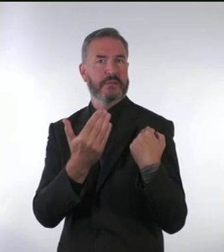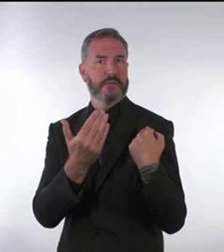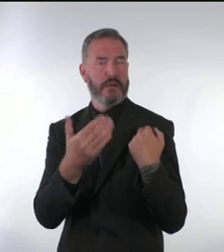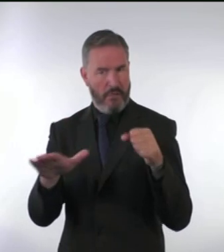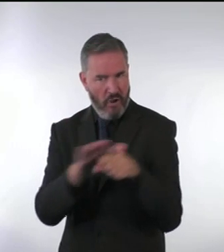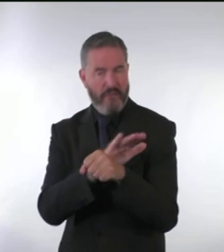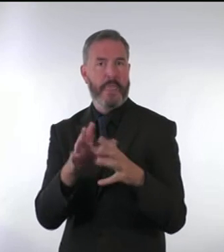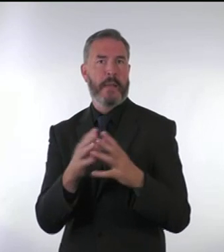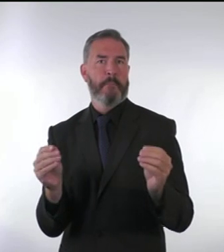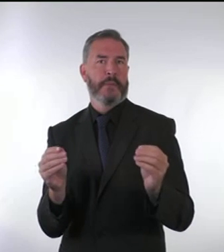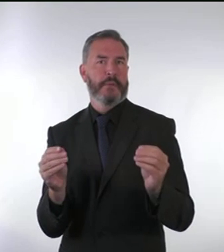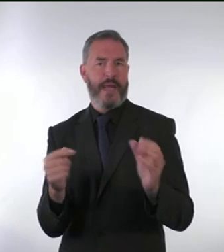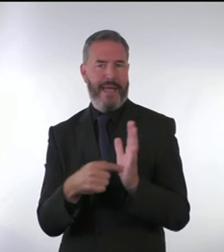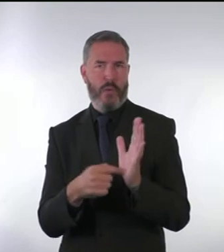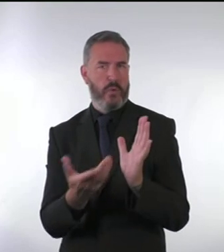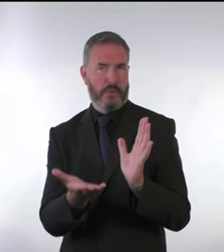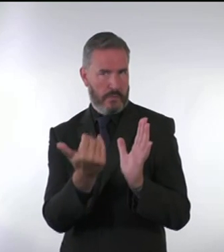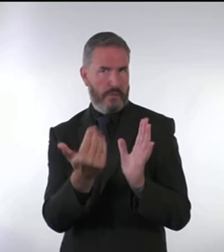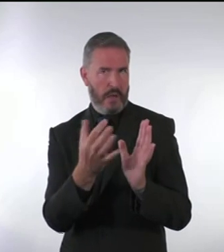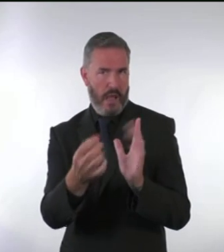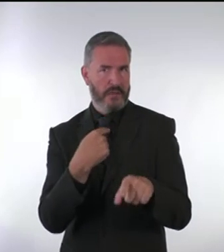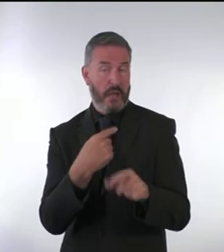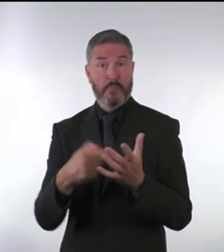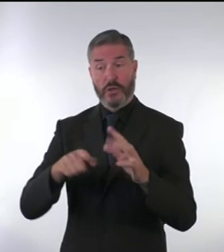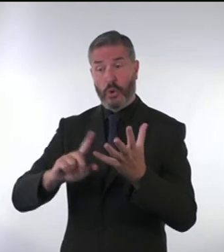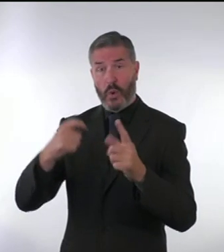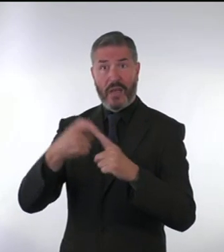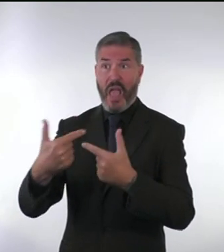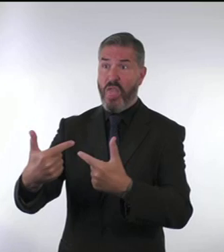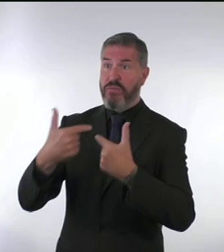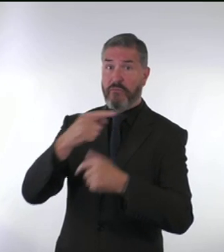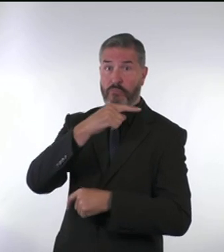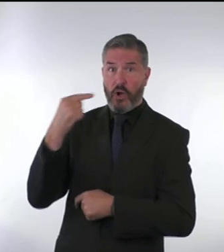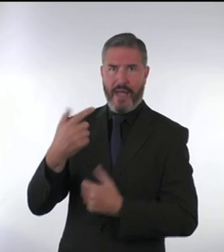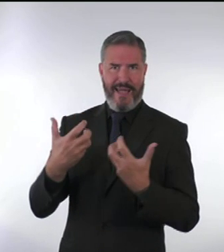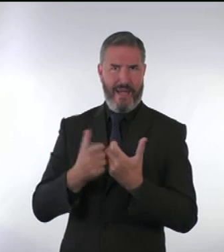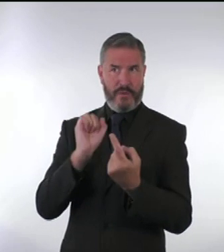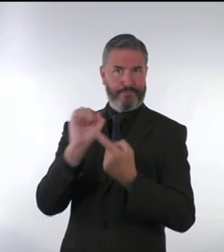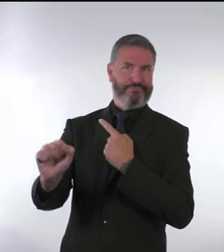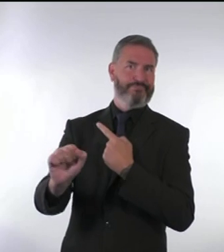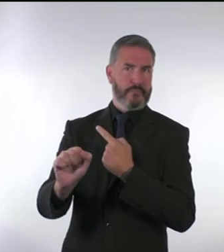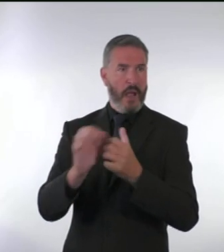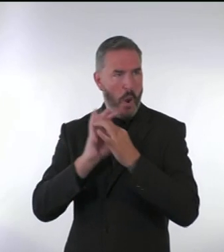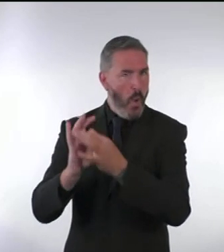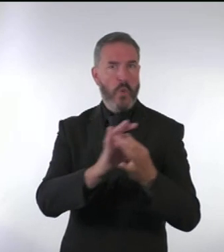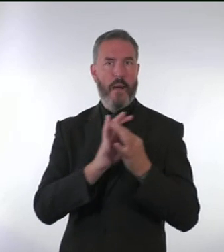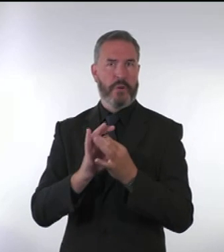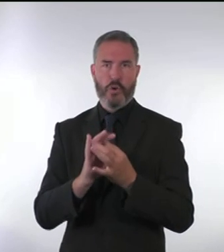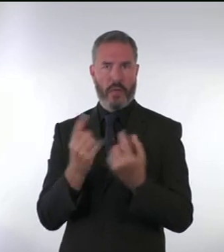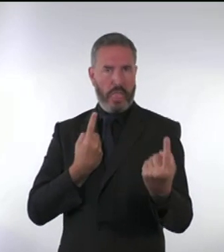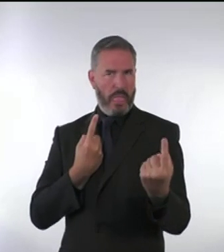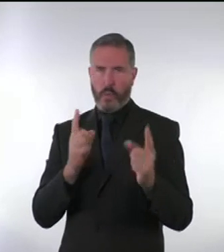So, how is he going to address that gap and make sure the UK meets this threat with the joined-up, robust response it deserves?